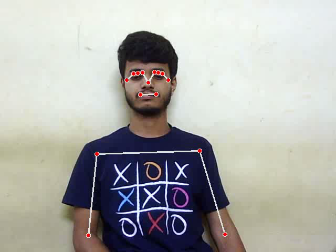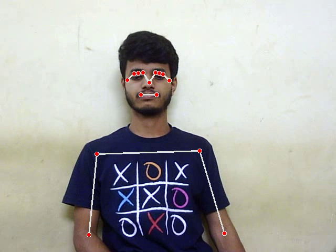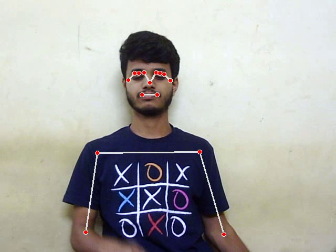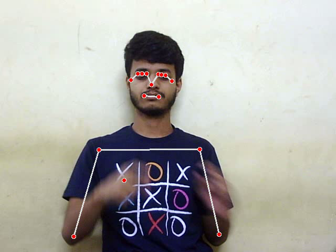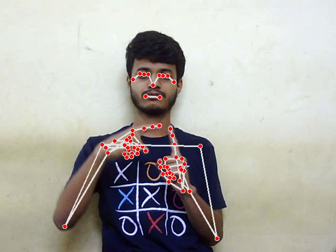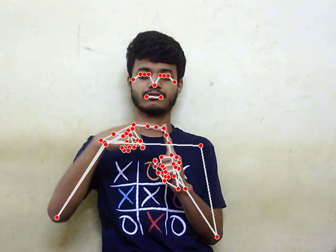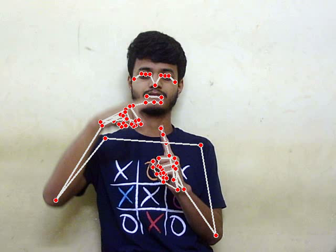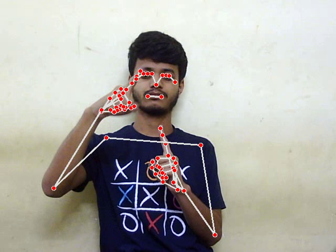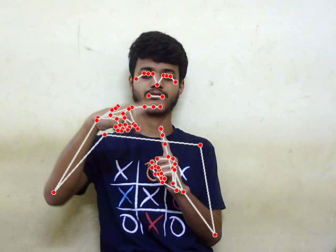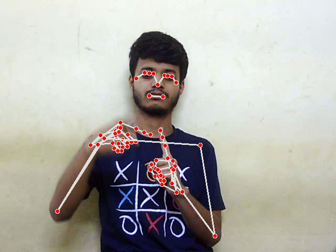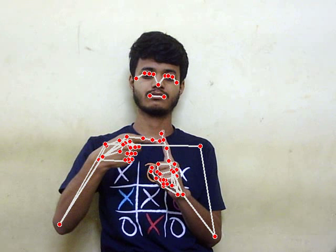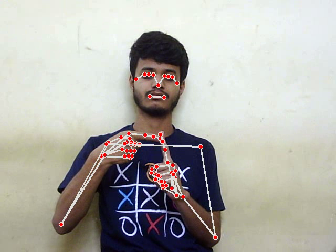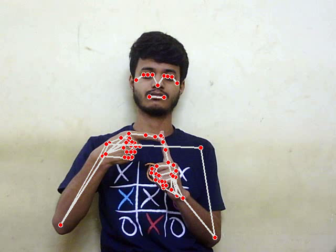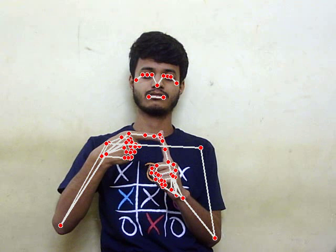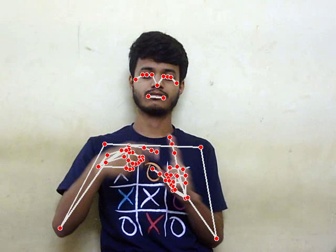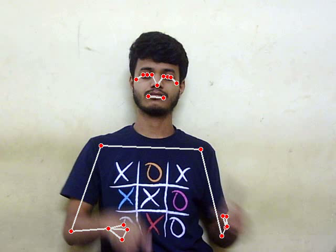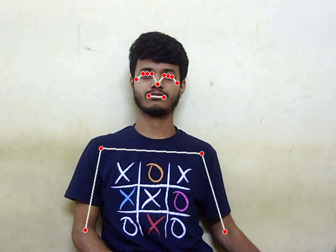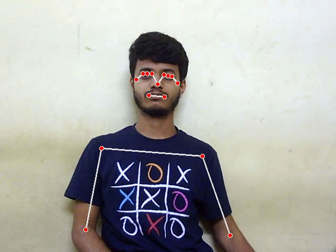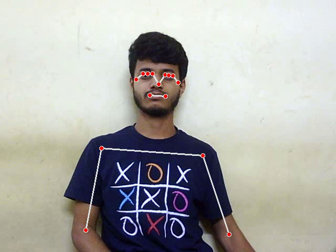when